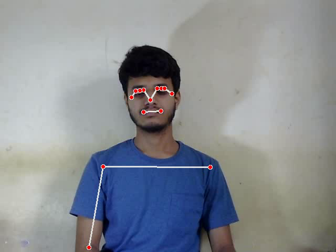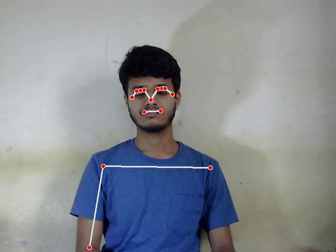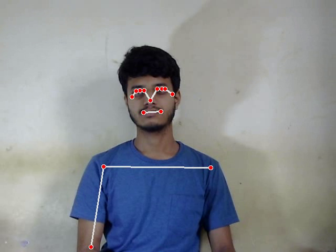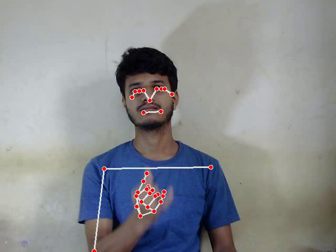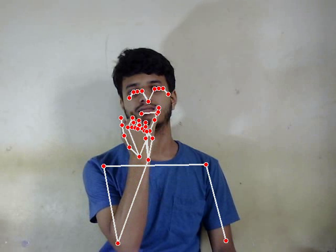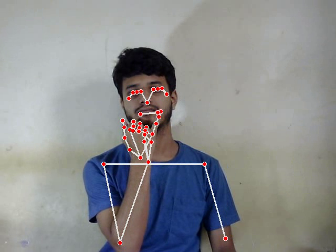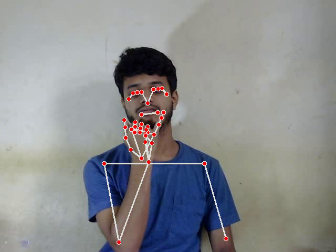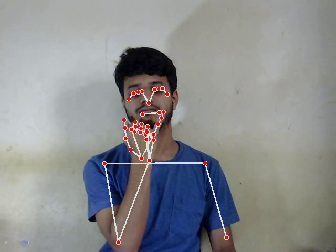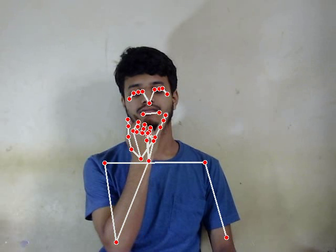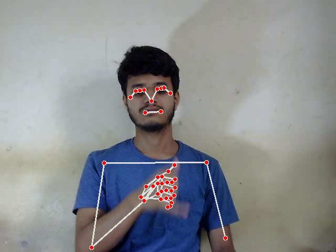wrong